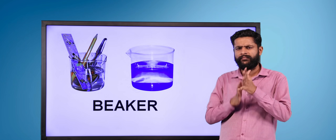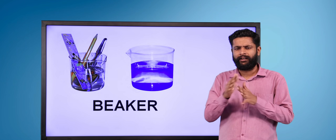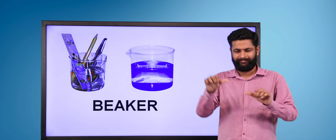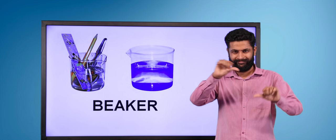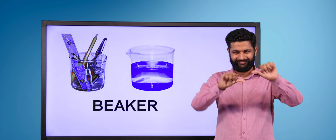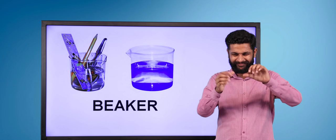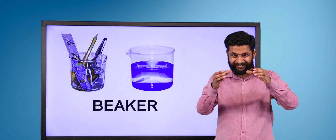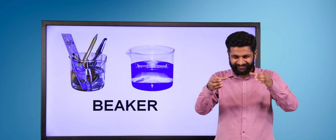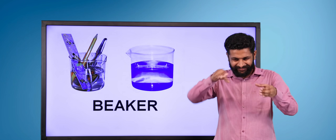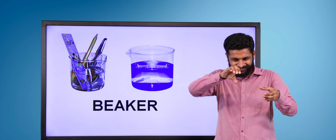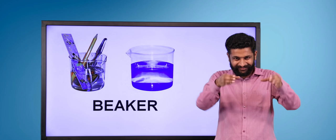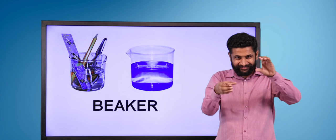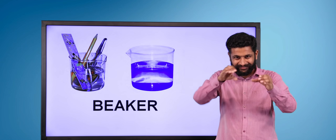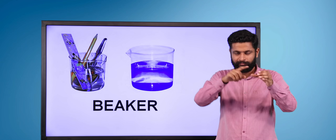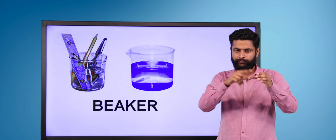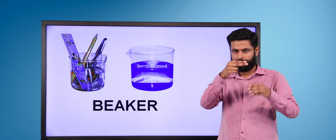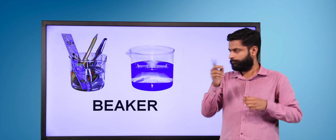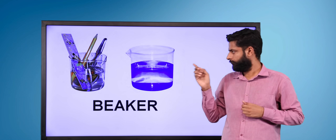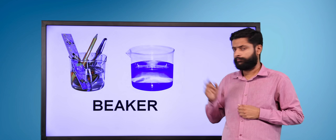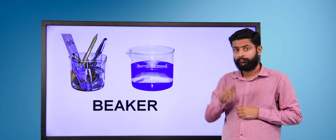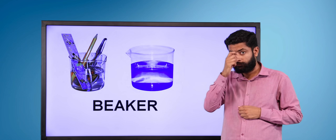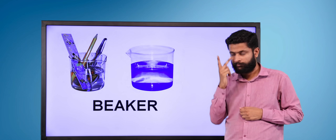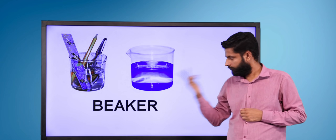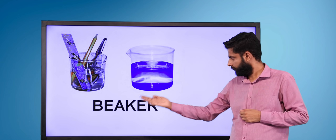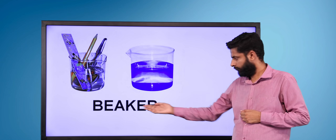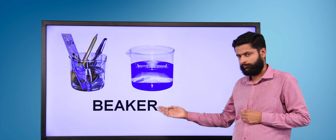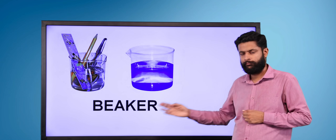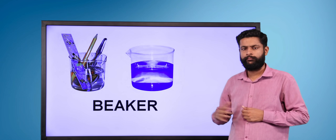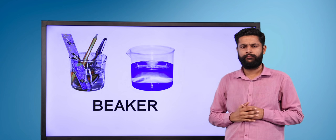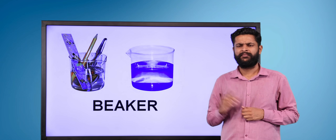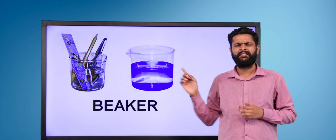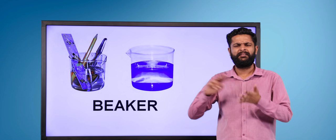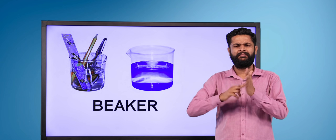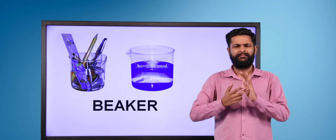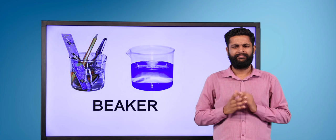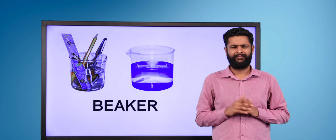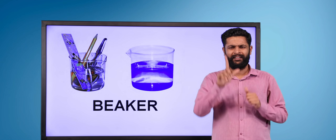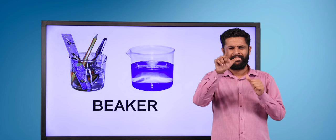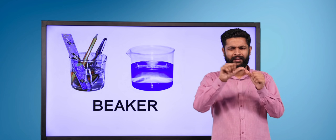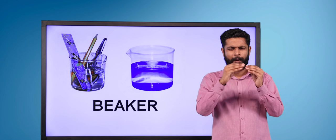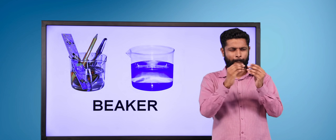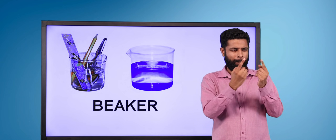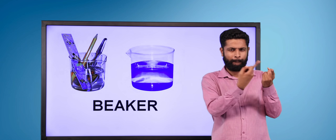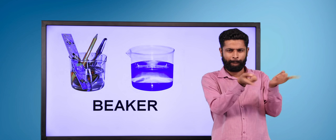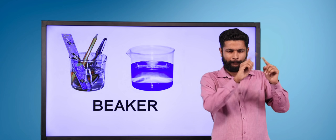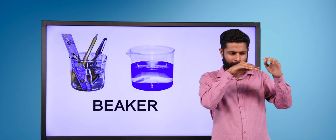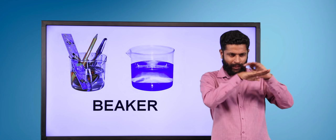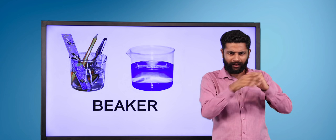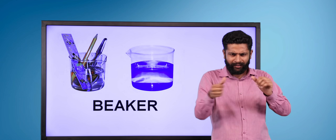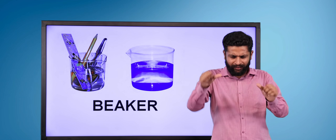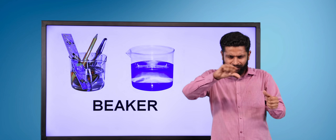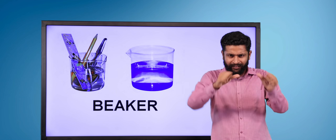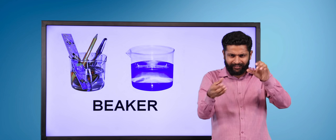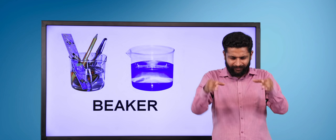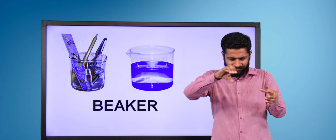This is the sign for beaker. A beaker is used in laboratories to conduct experiments.